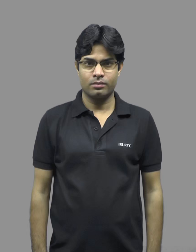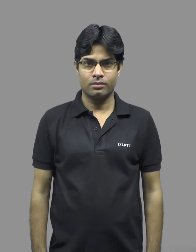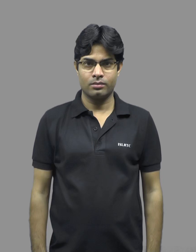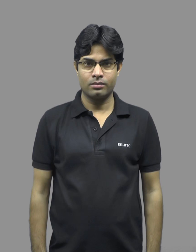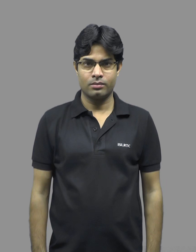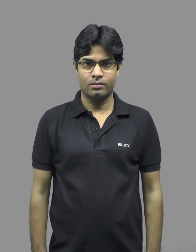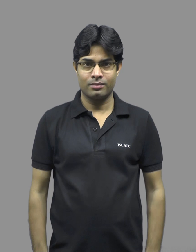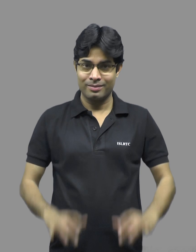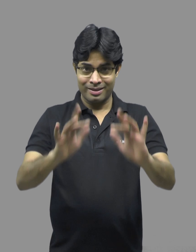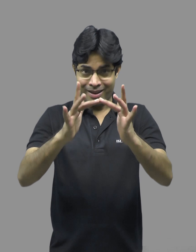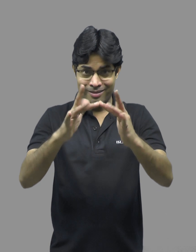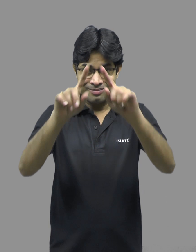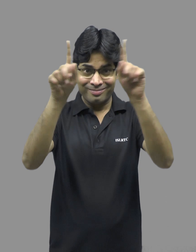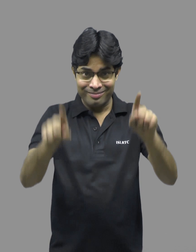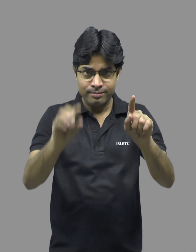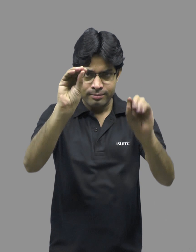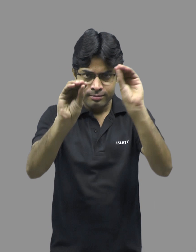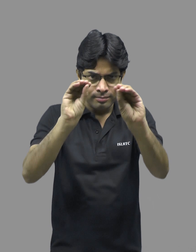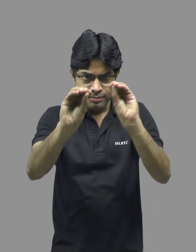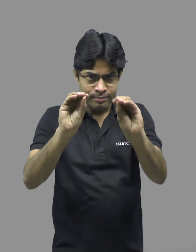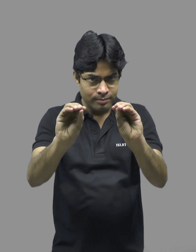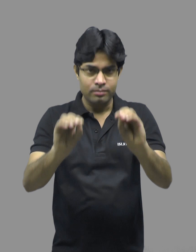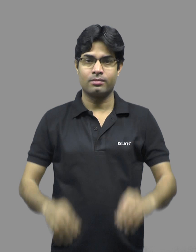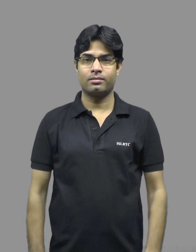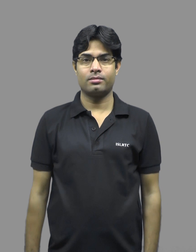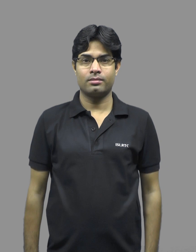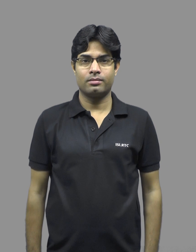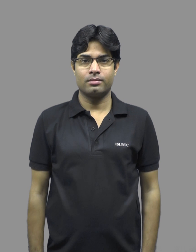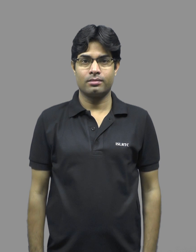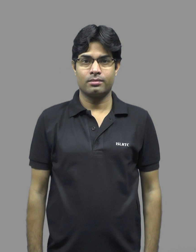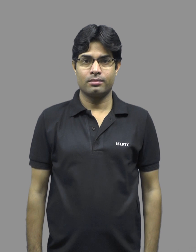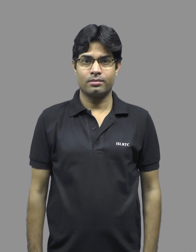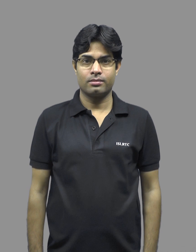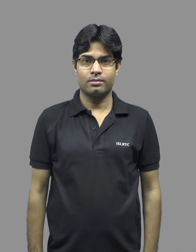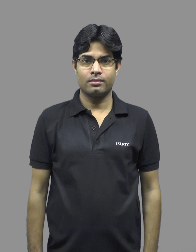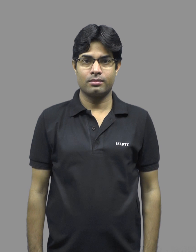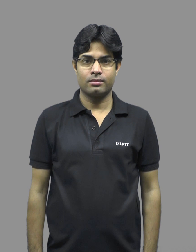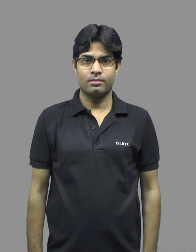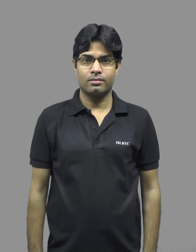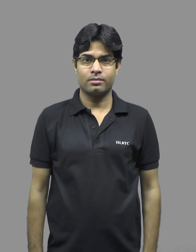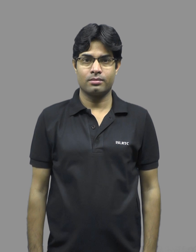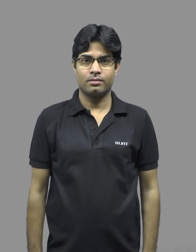Online